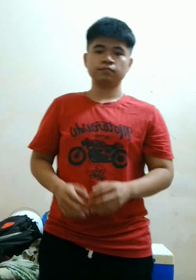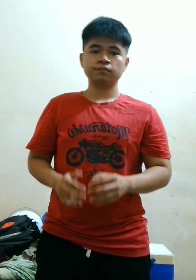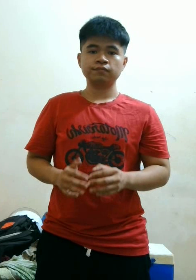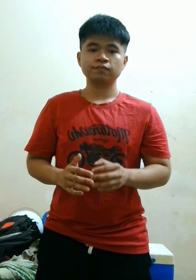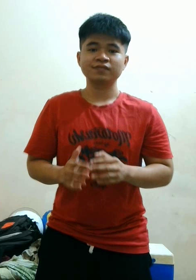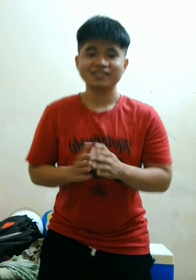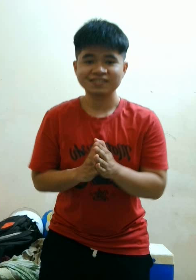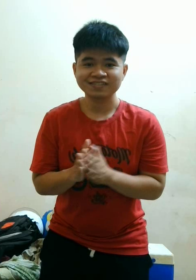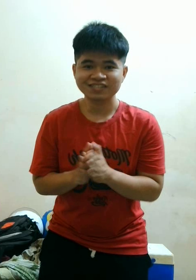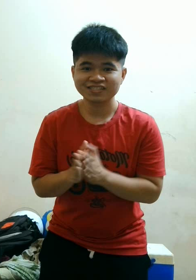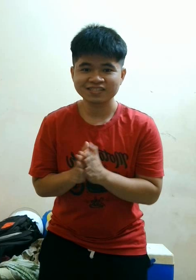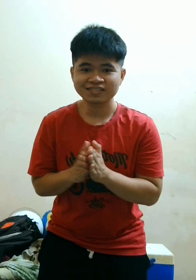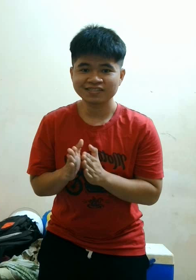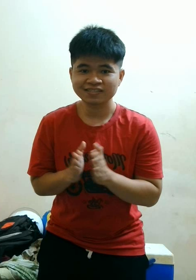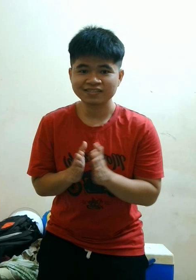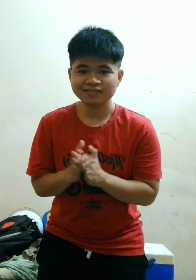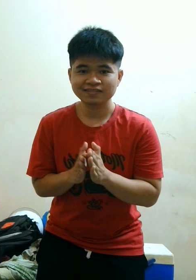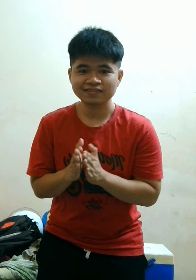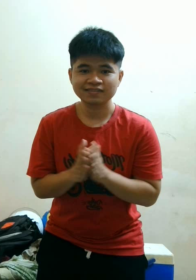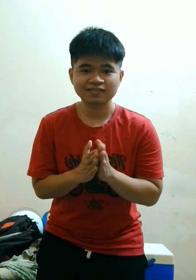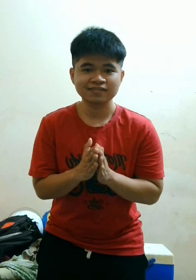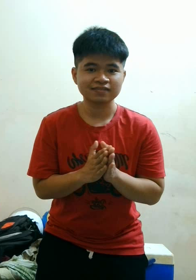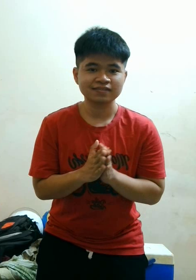hung thu